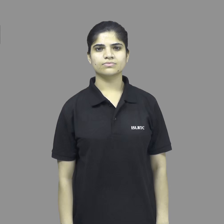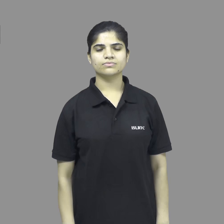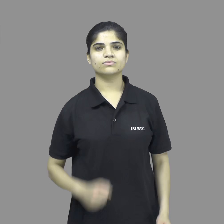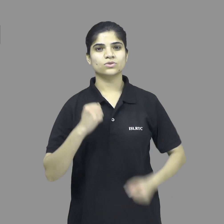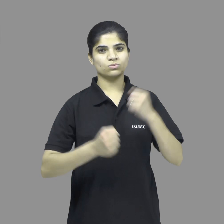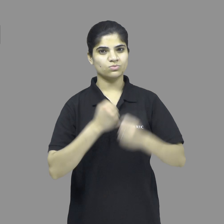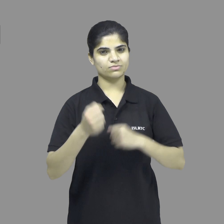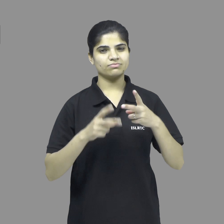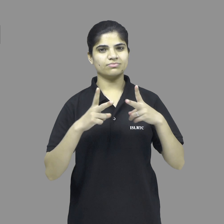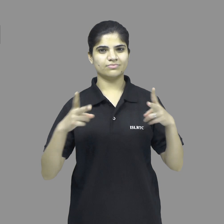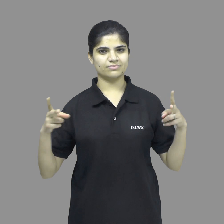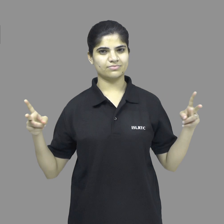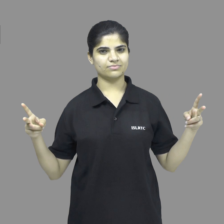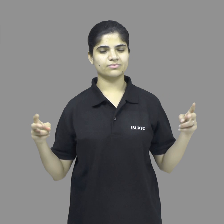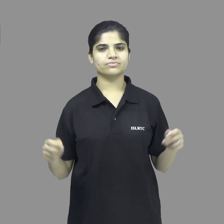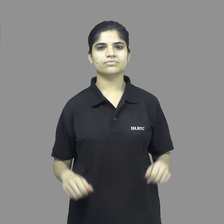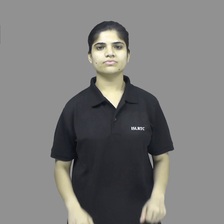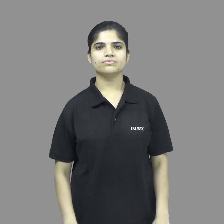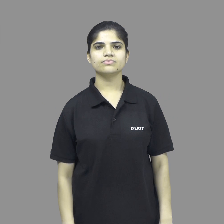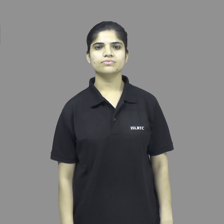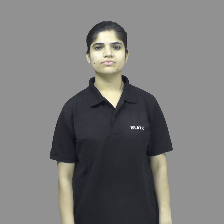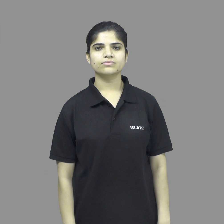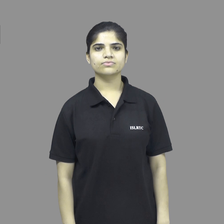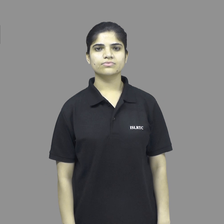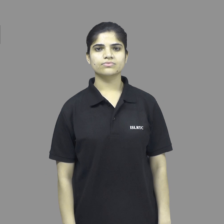Sports